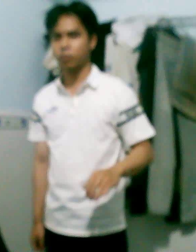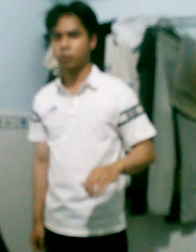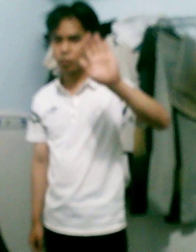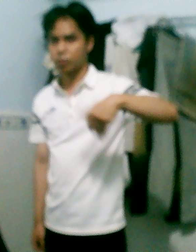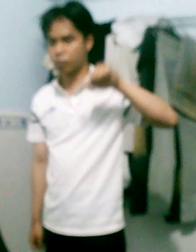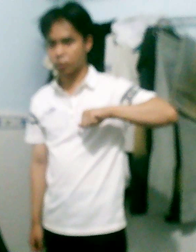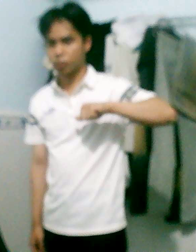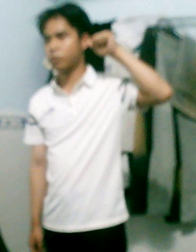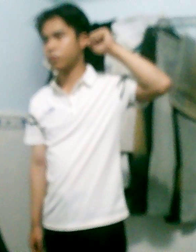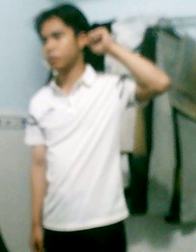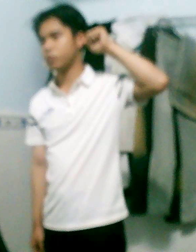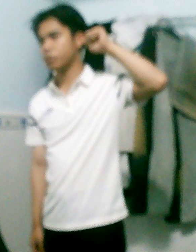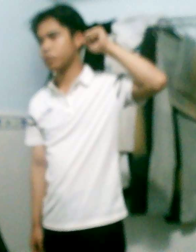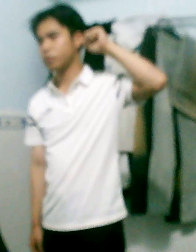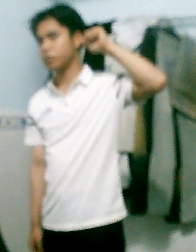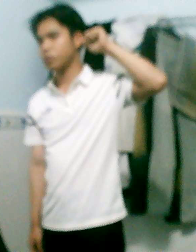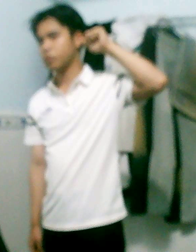thay co